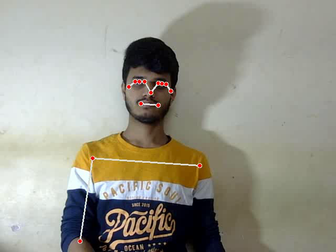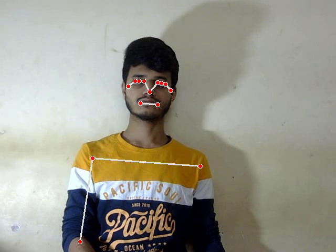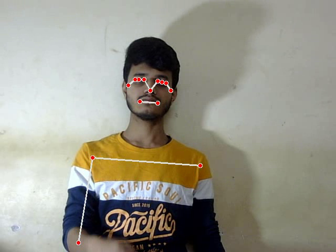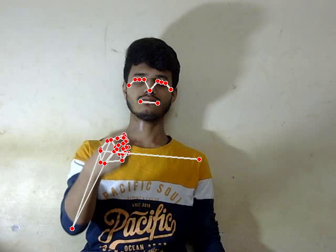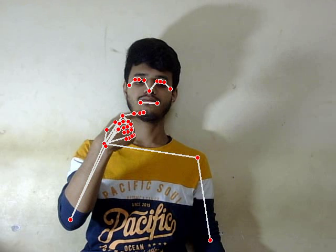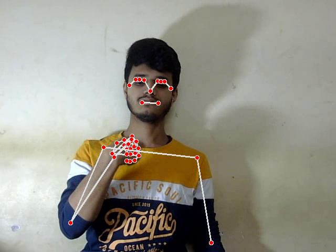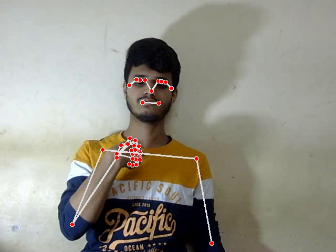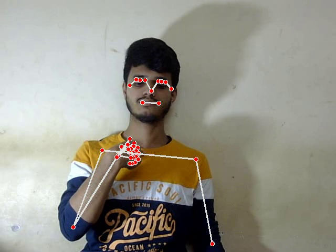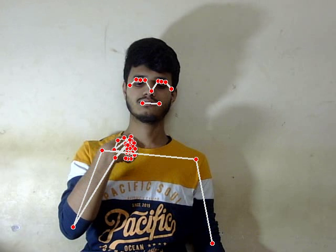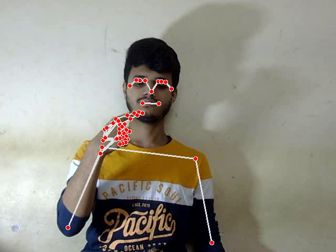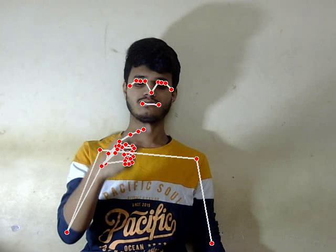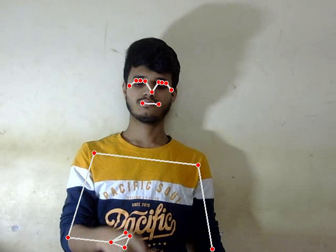I